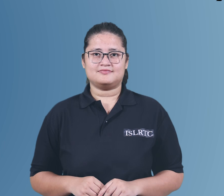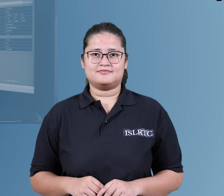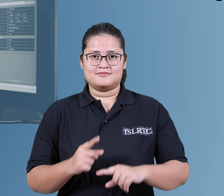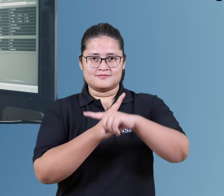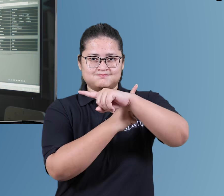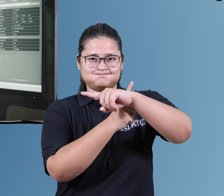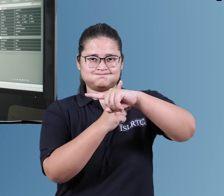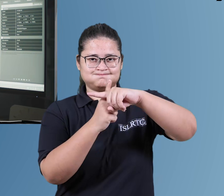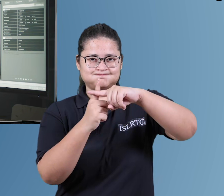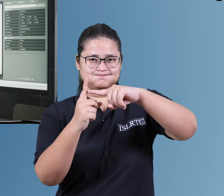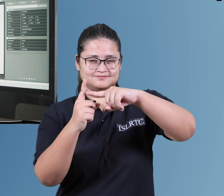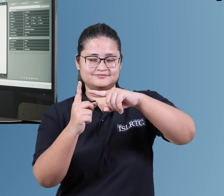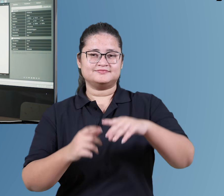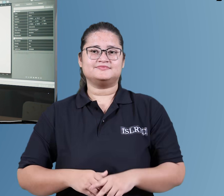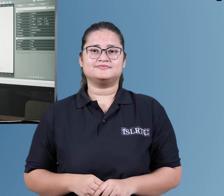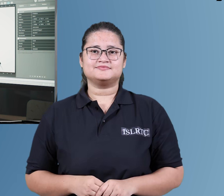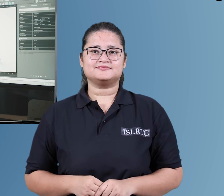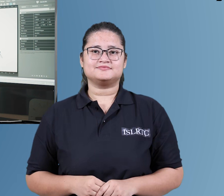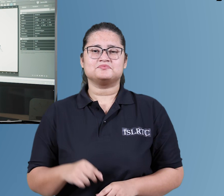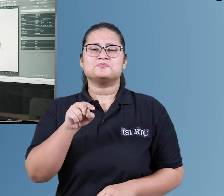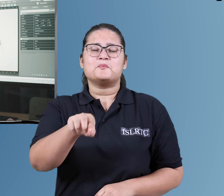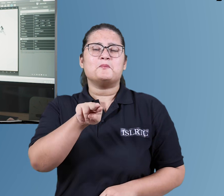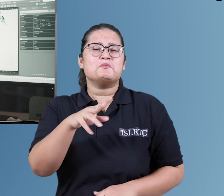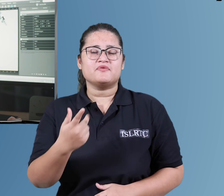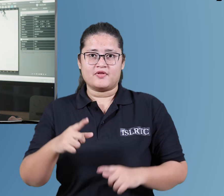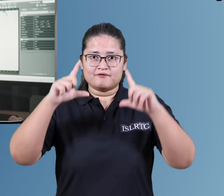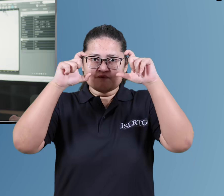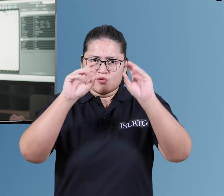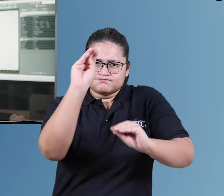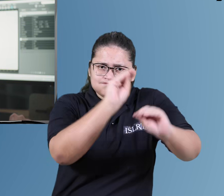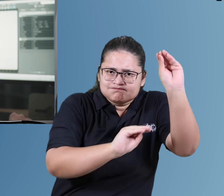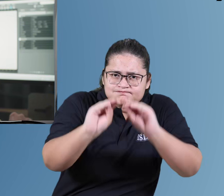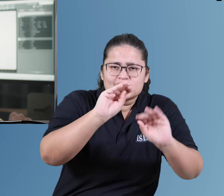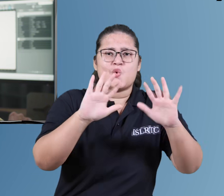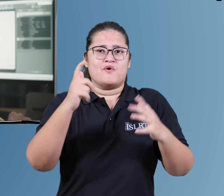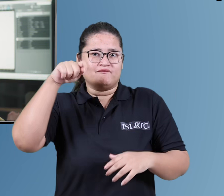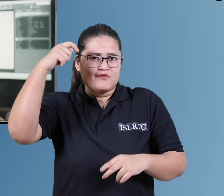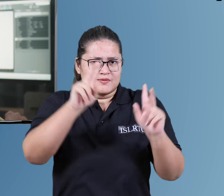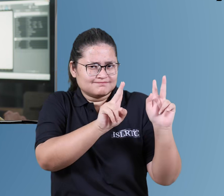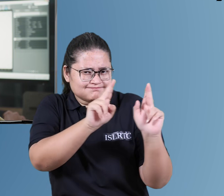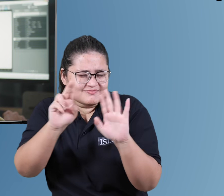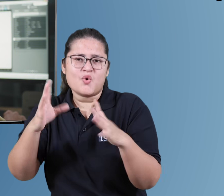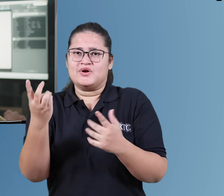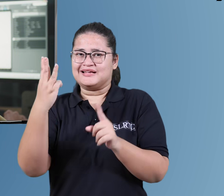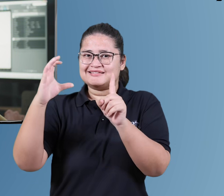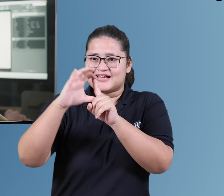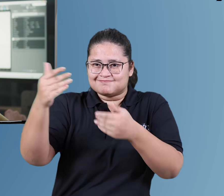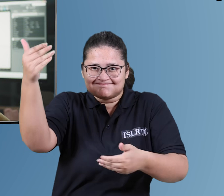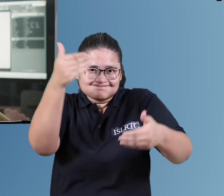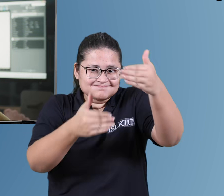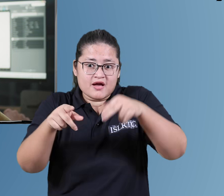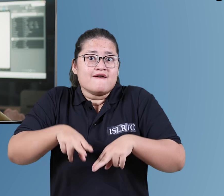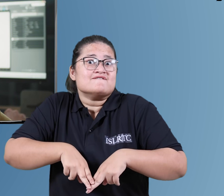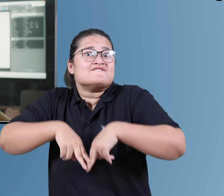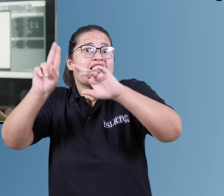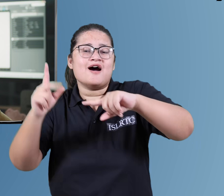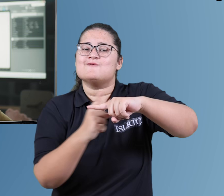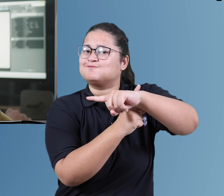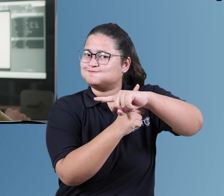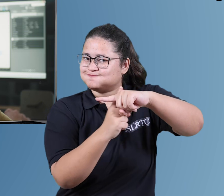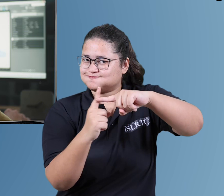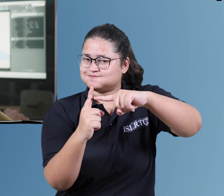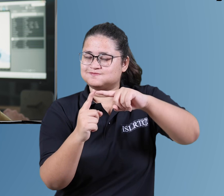Rendering The process of generating a final image or video or a 3D animation.